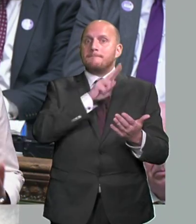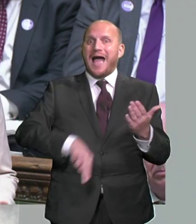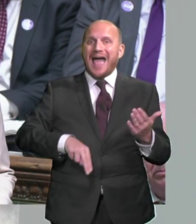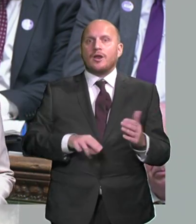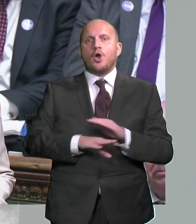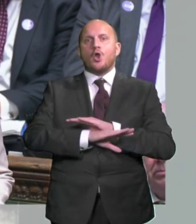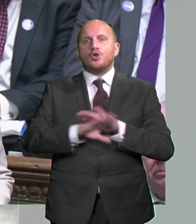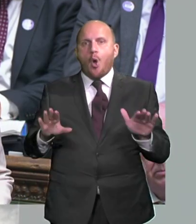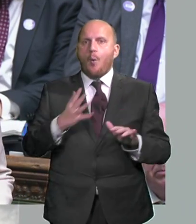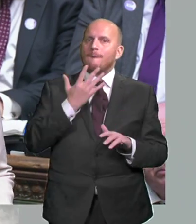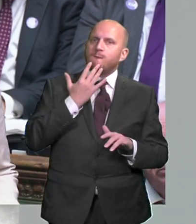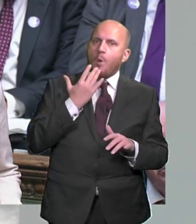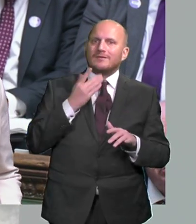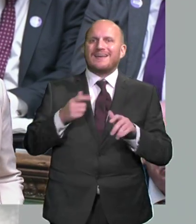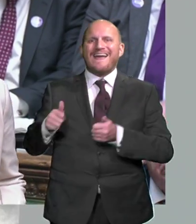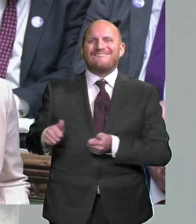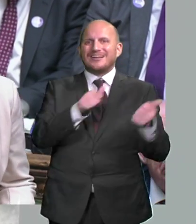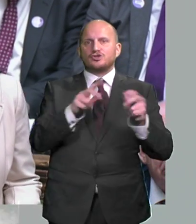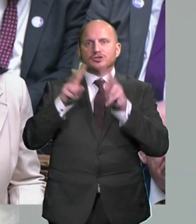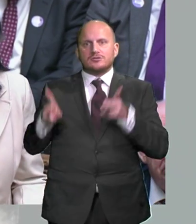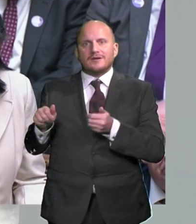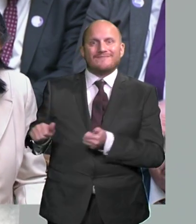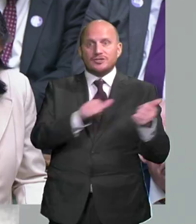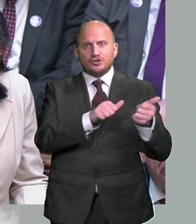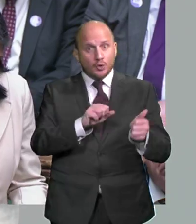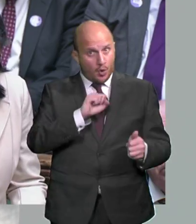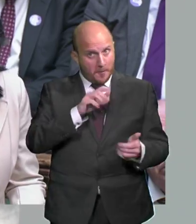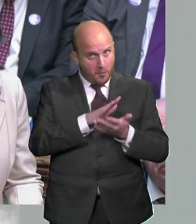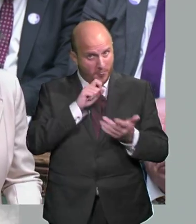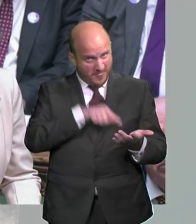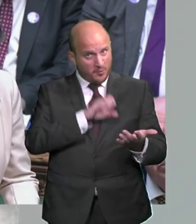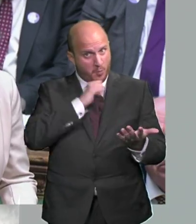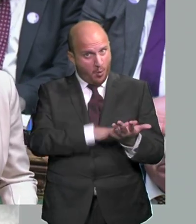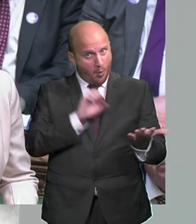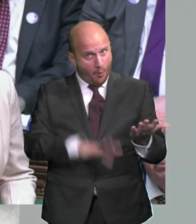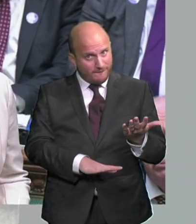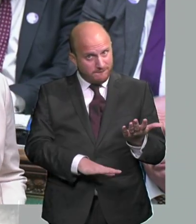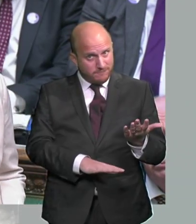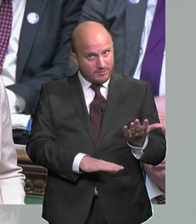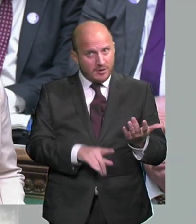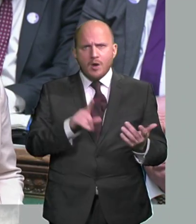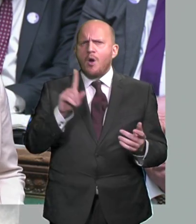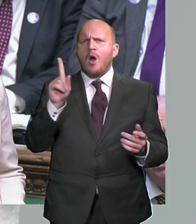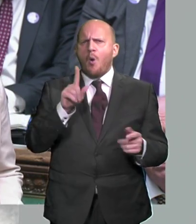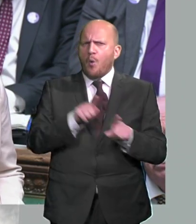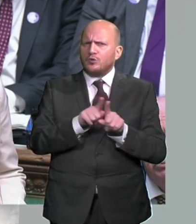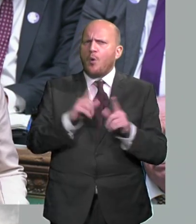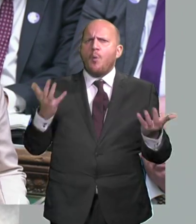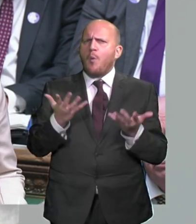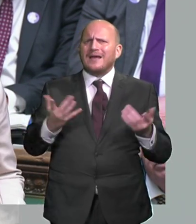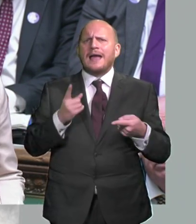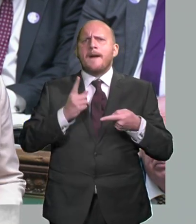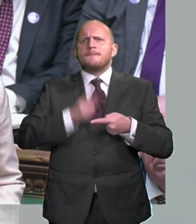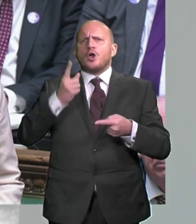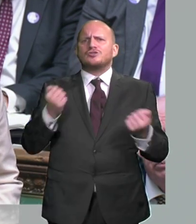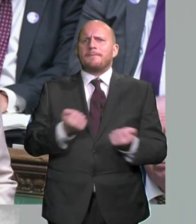If so, will he get it on the statute book, using emergency powers if necessary, so that no family gets left, on a whim, out in the cold this winter?